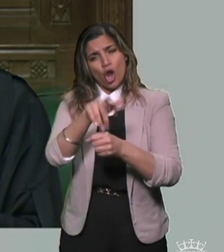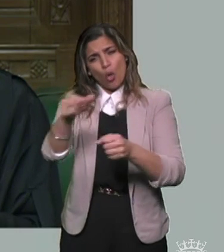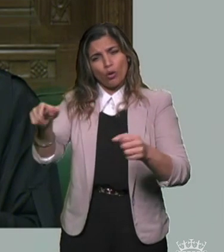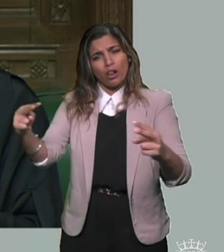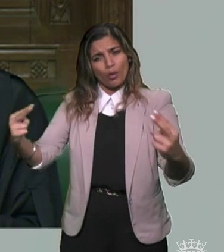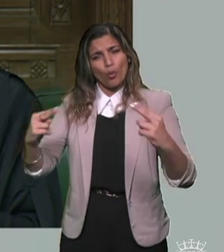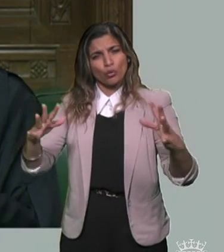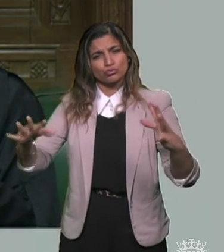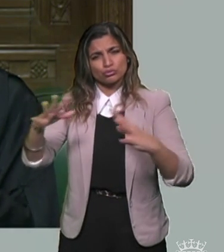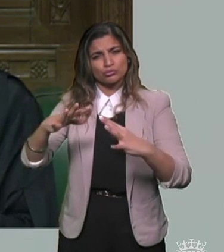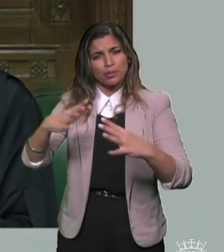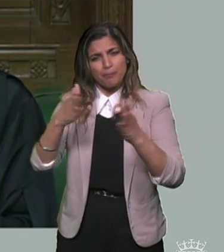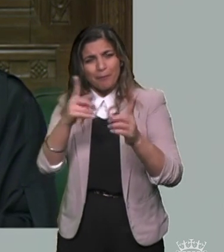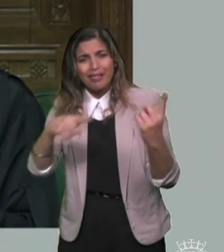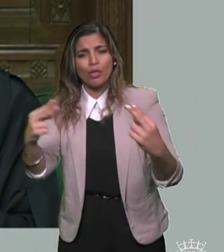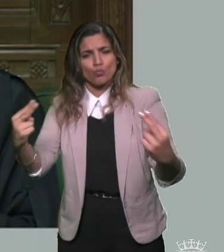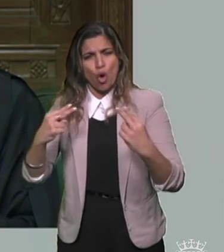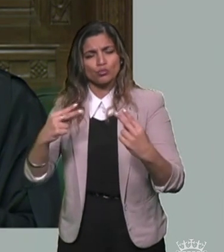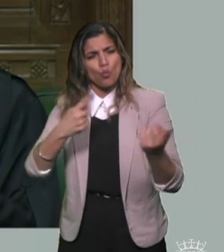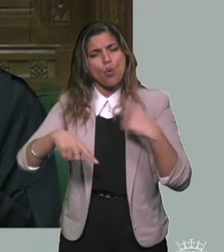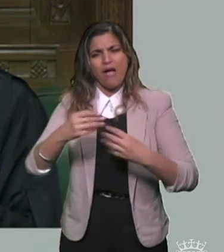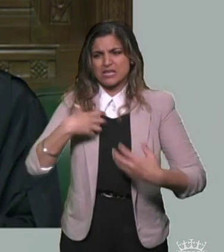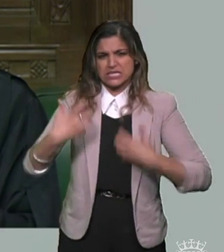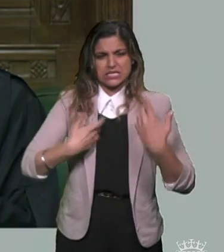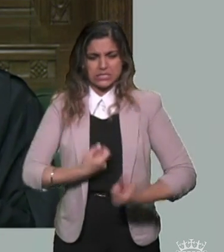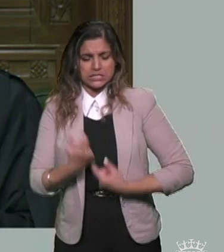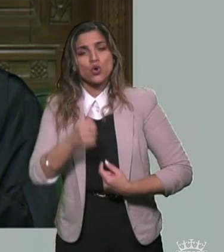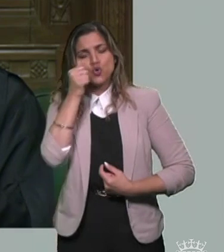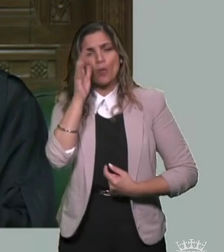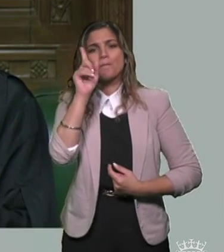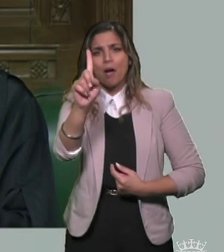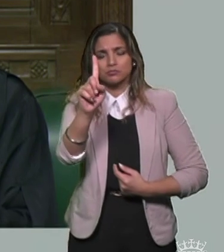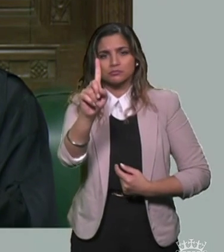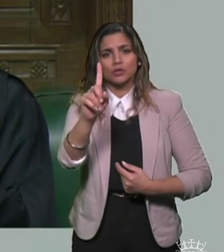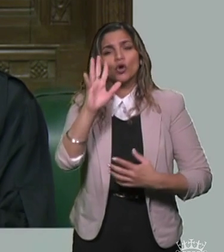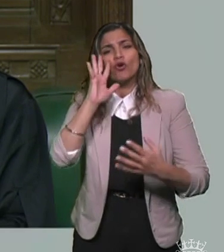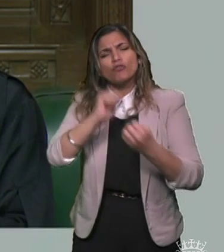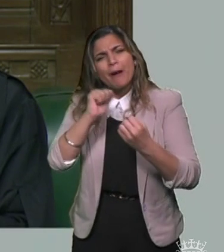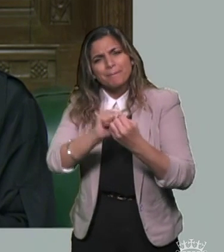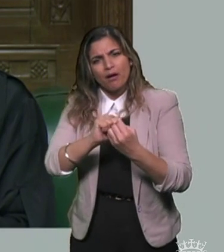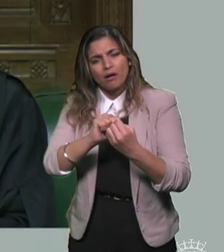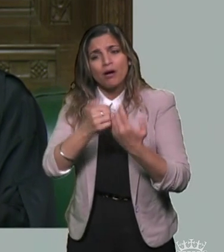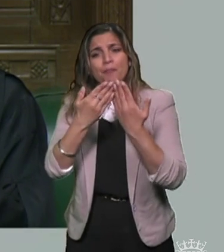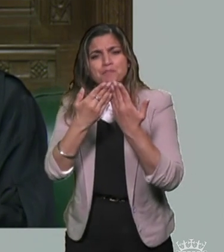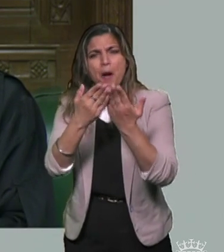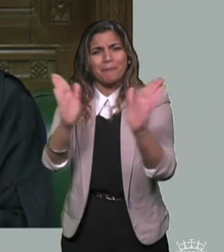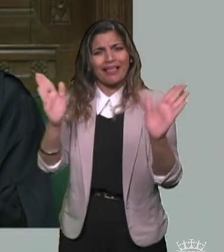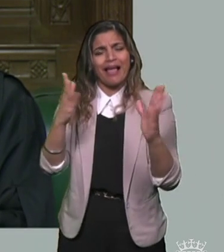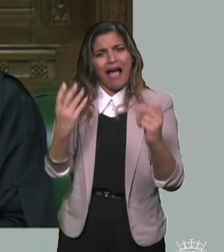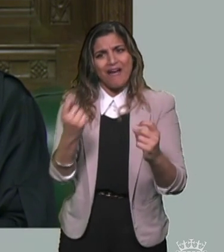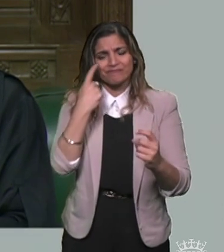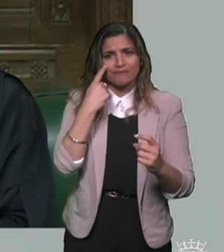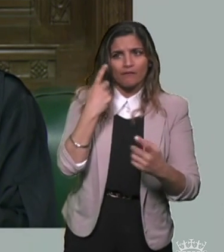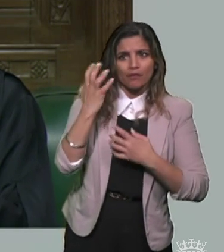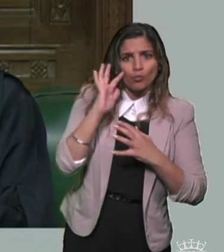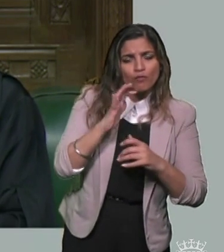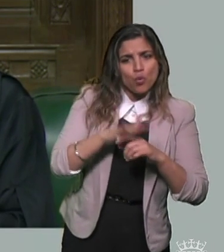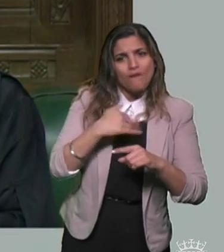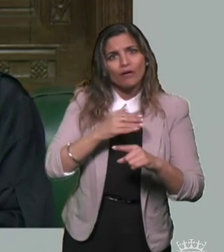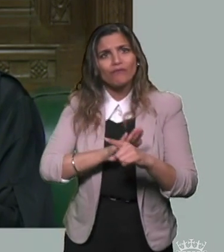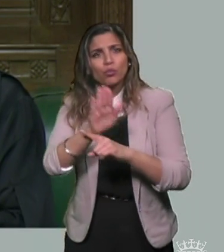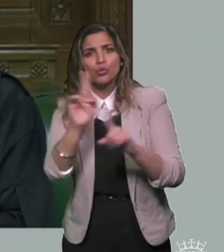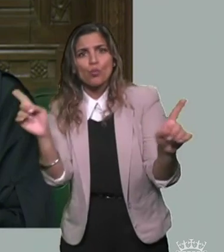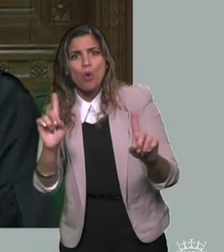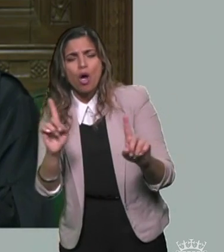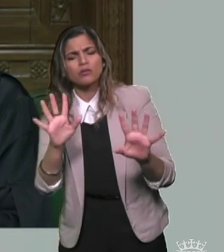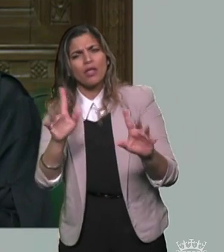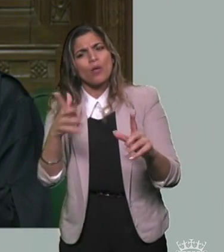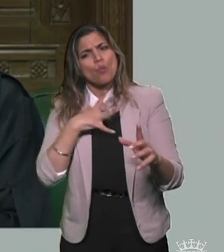Tensions are running high, but we need to allow the people out there who are bothered about their futures to hear what is said on both sides.